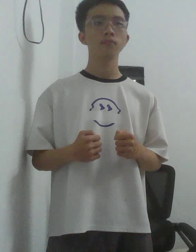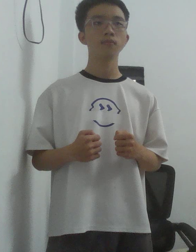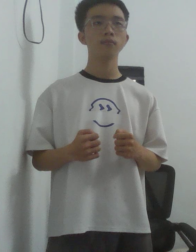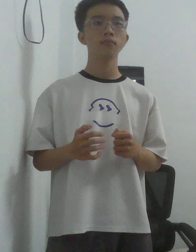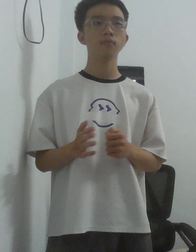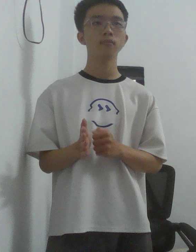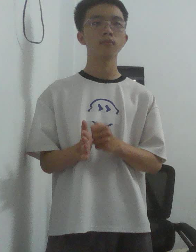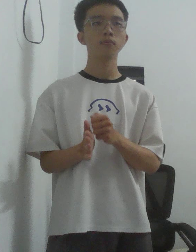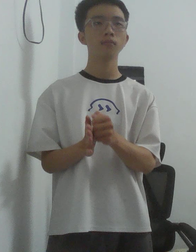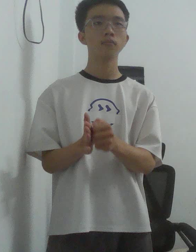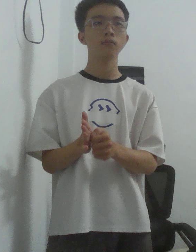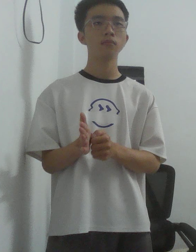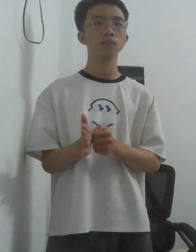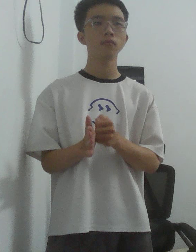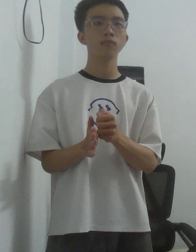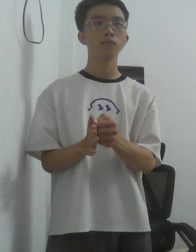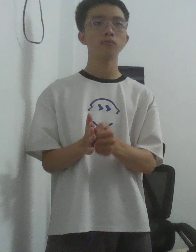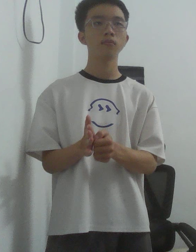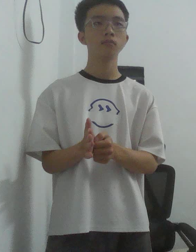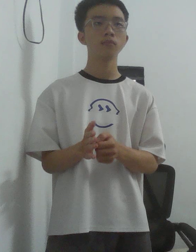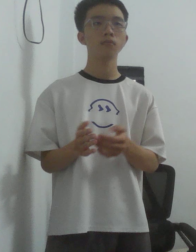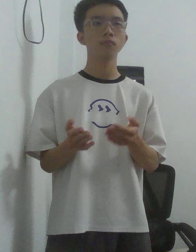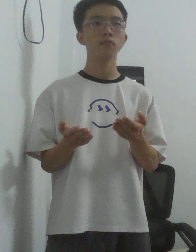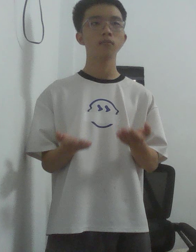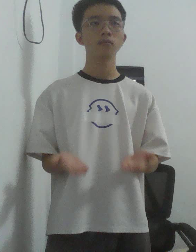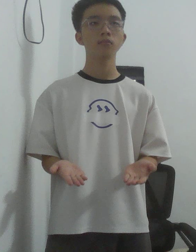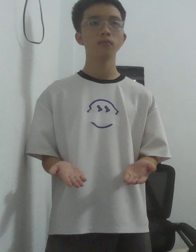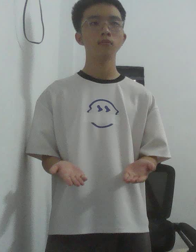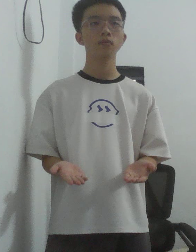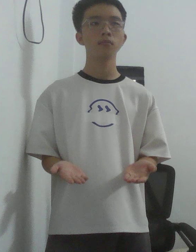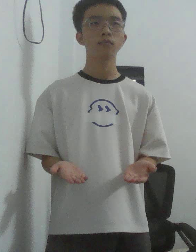thang nay